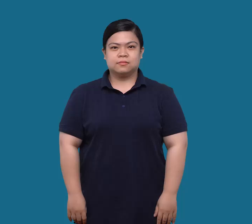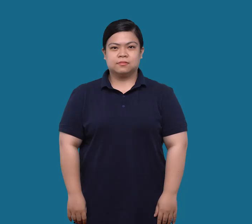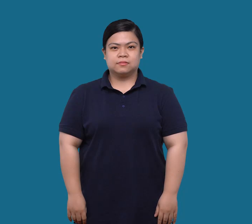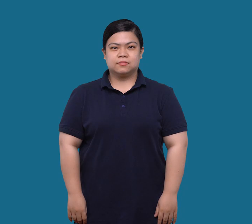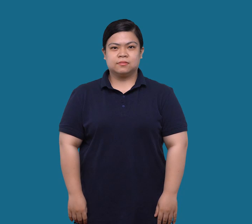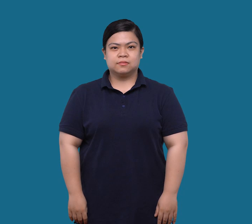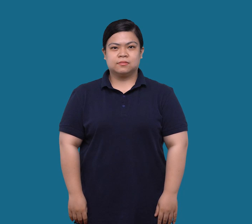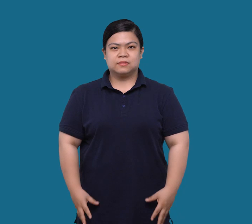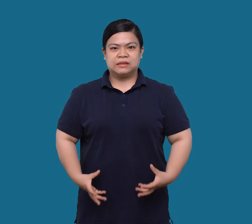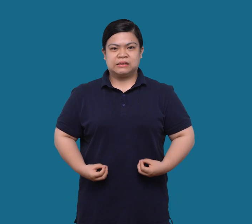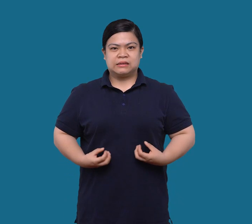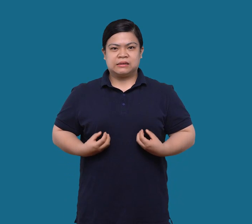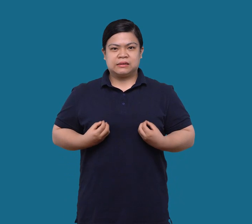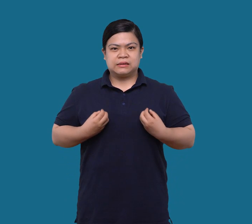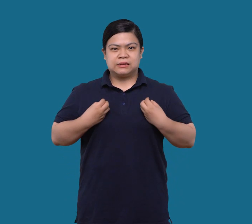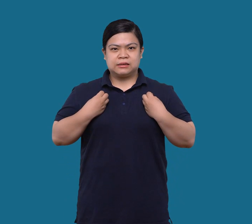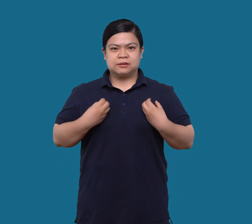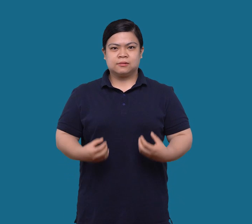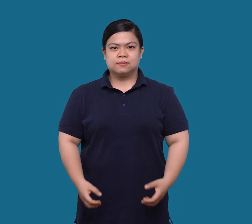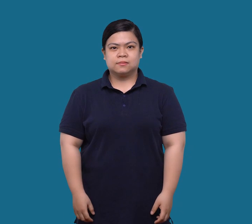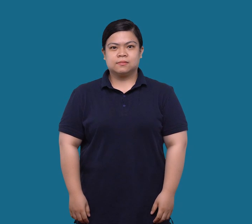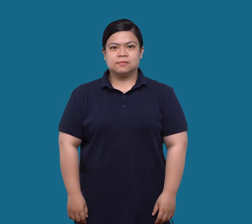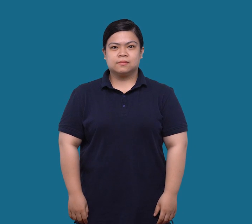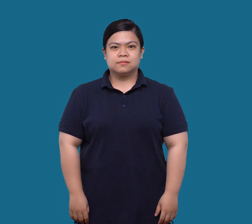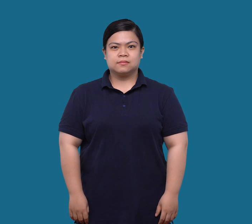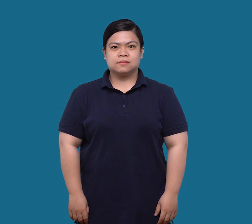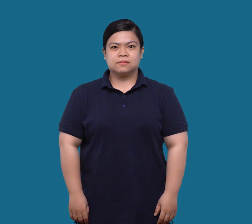ung thư